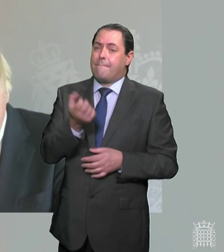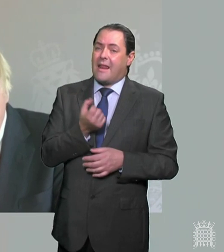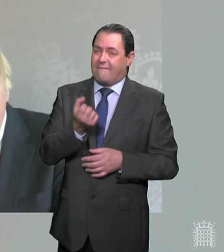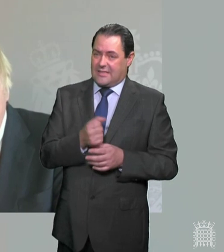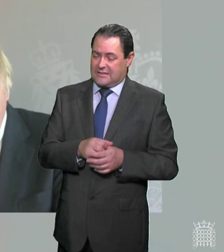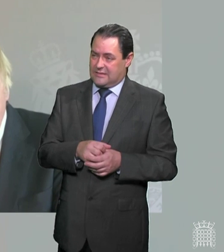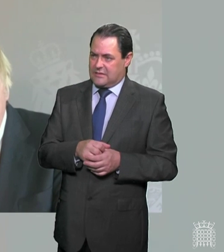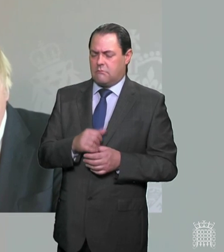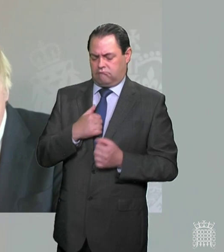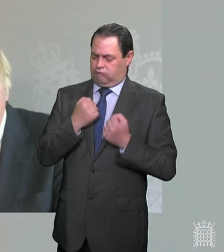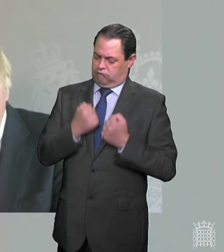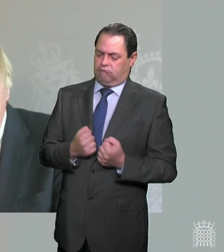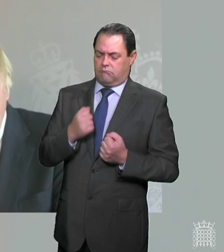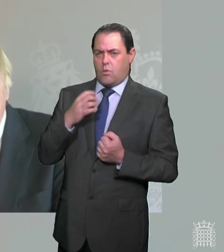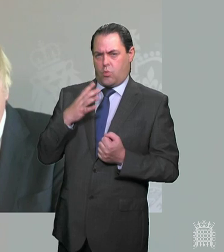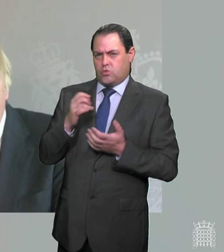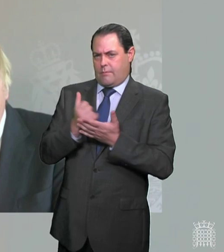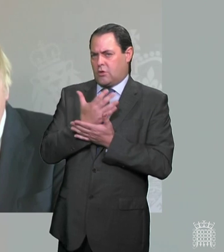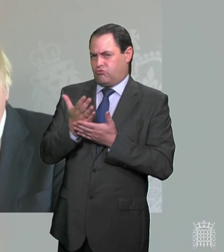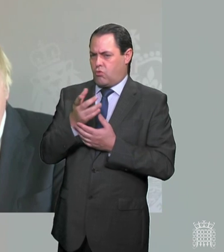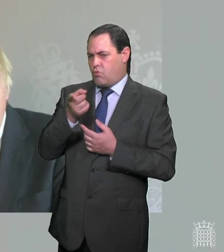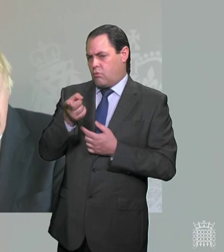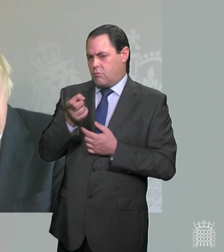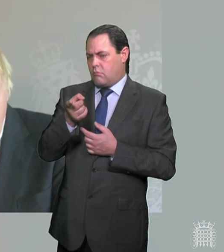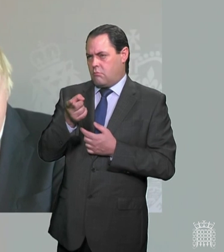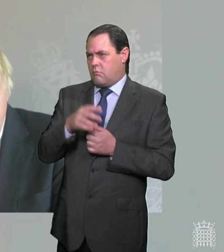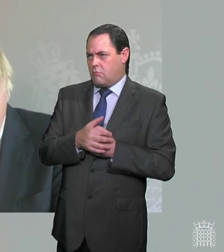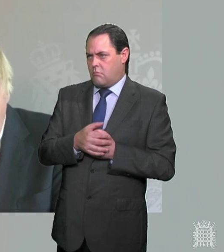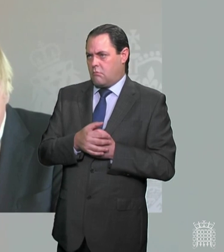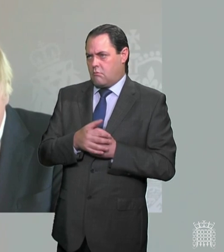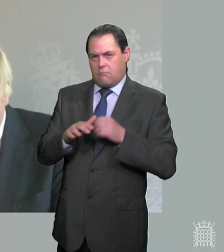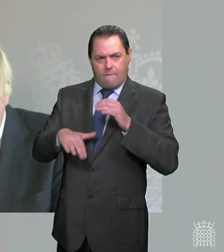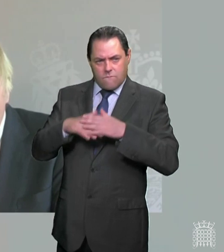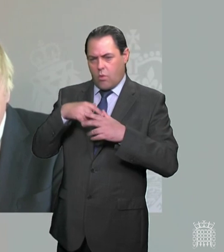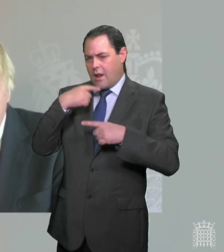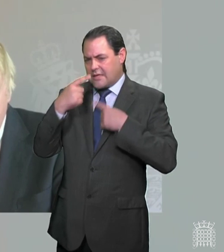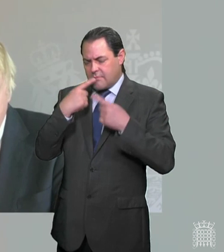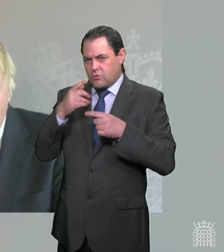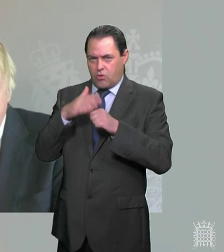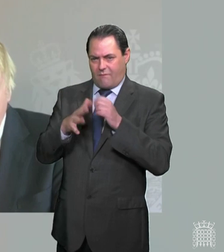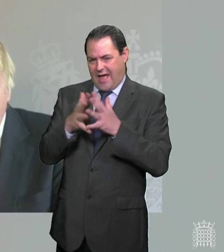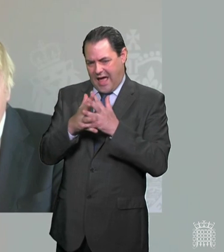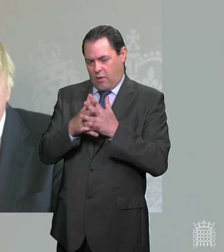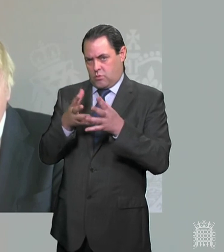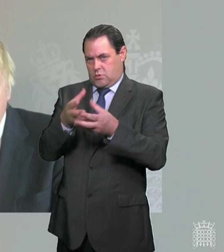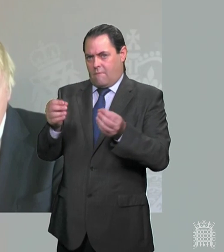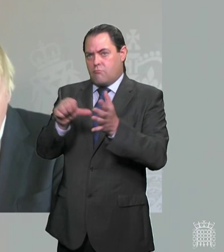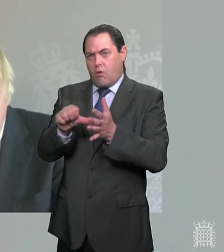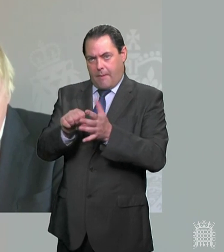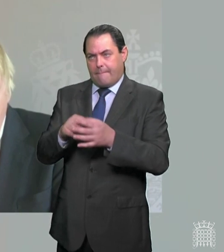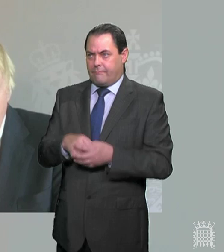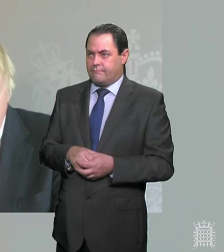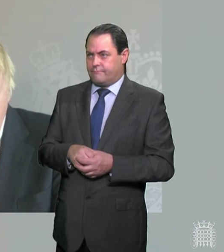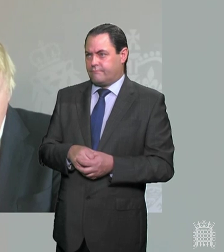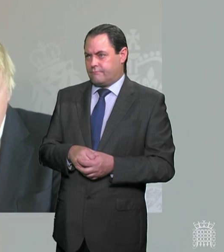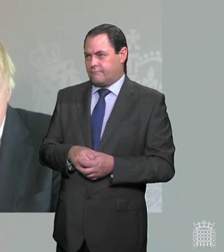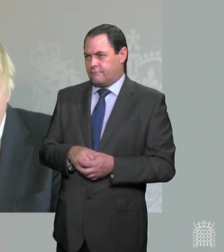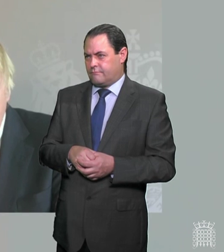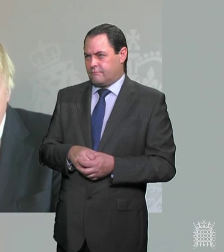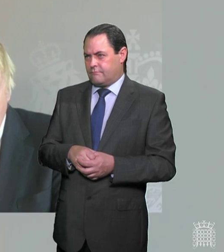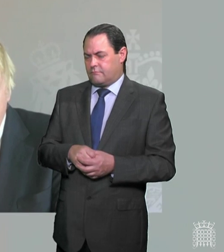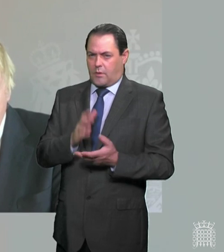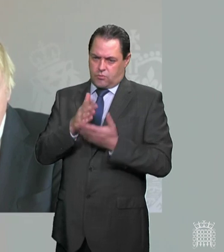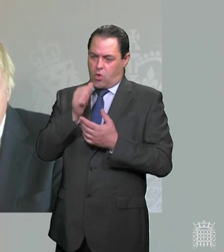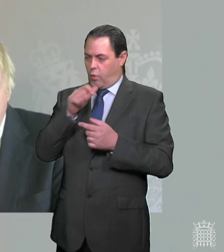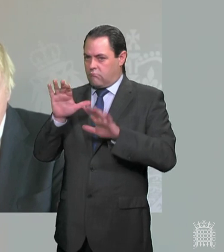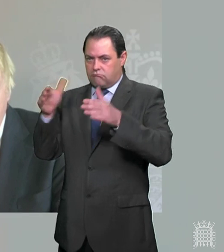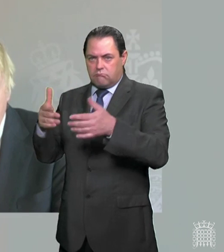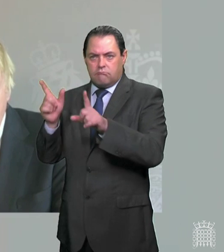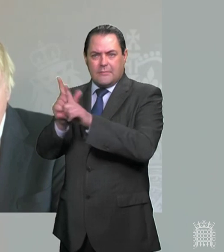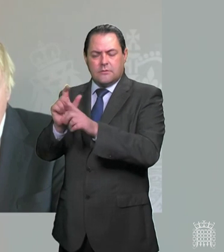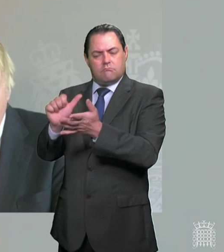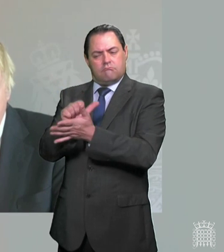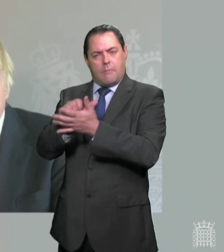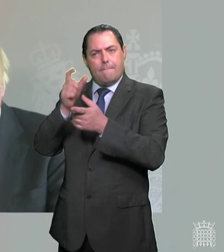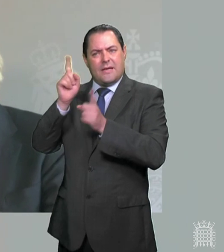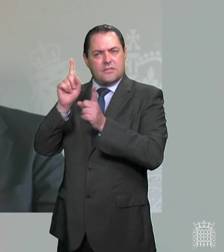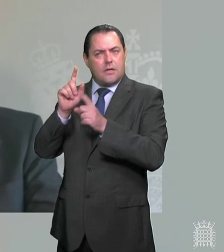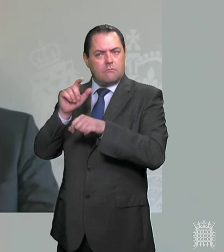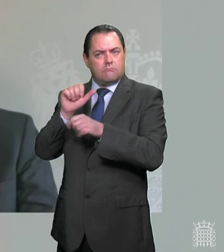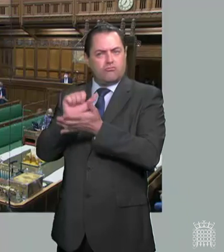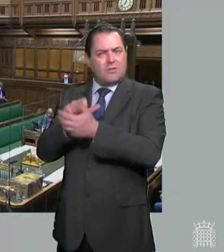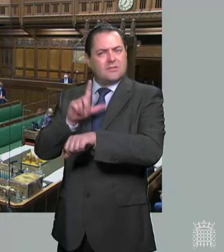I am certainly determined to make sure that she gets a full account of what we are doing to put this right and that she meets the relevant Minister as soon as that can be arranged.